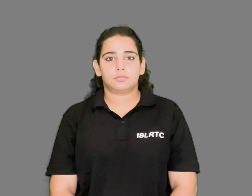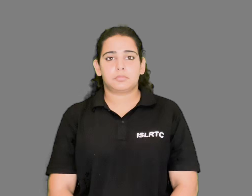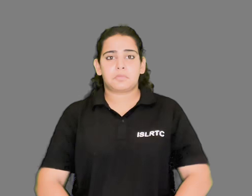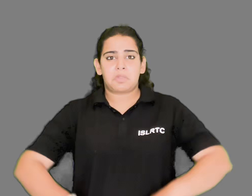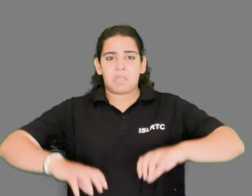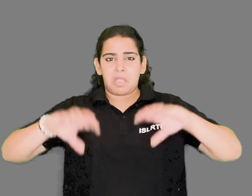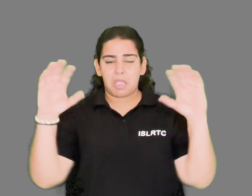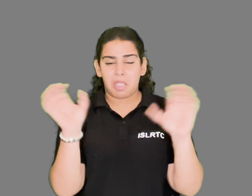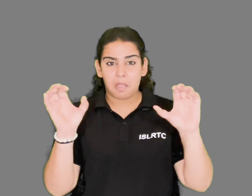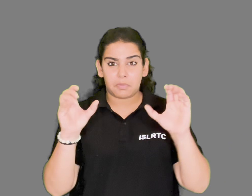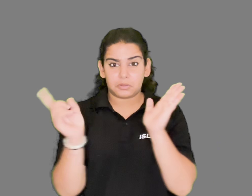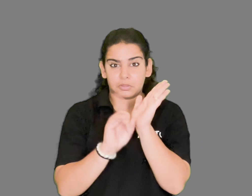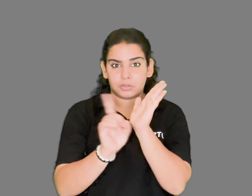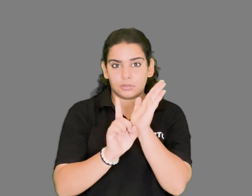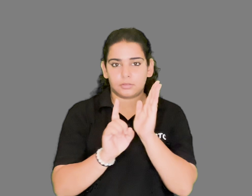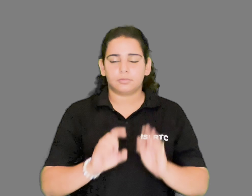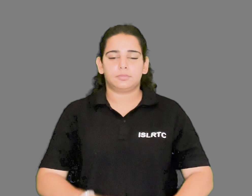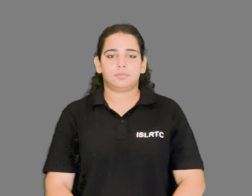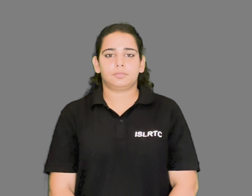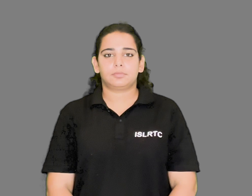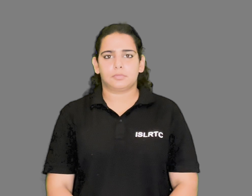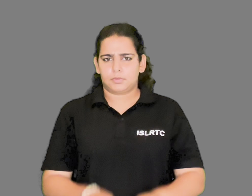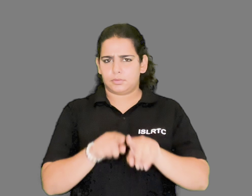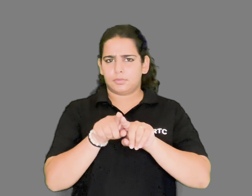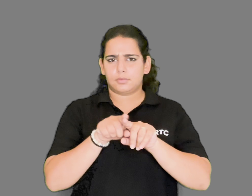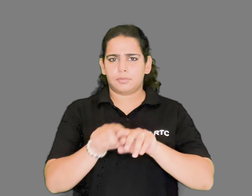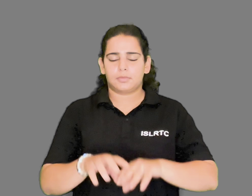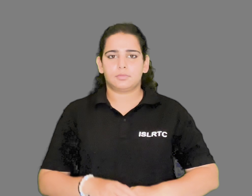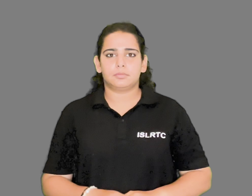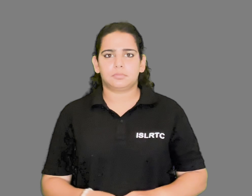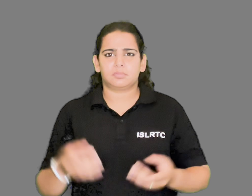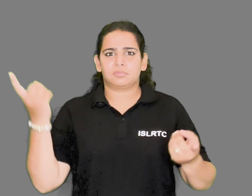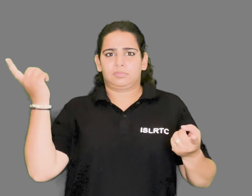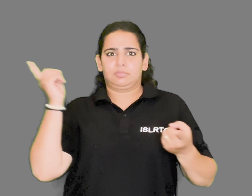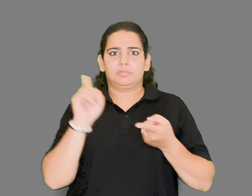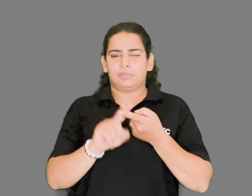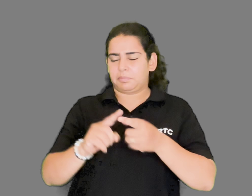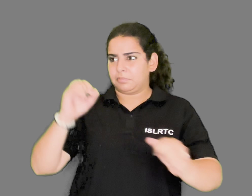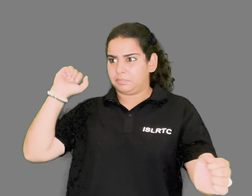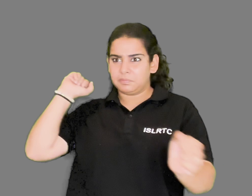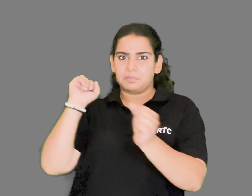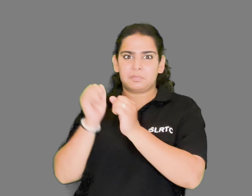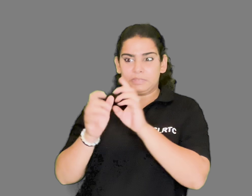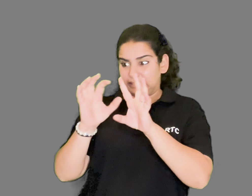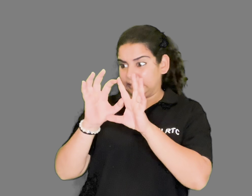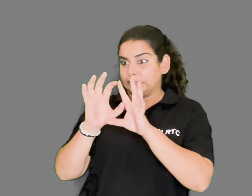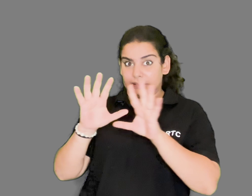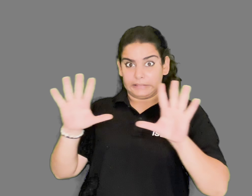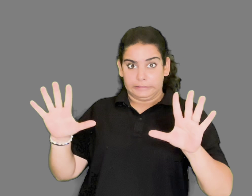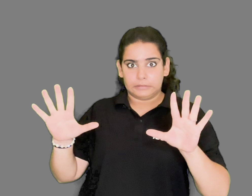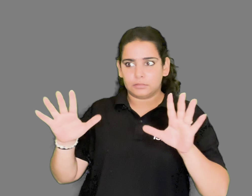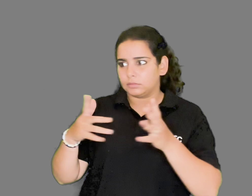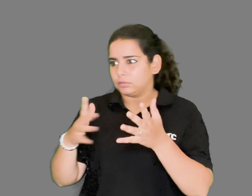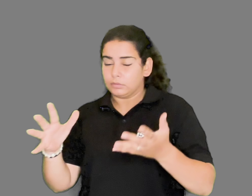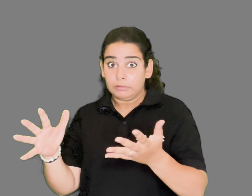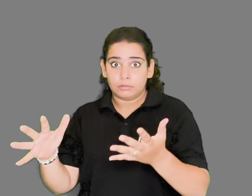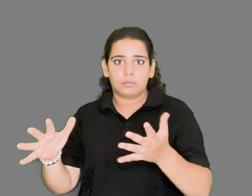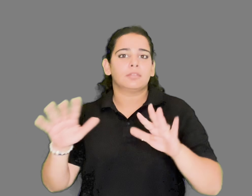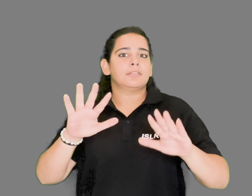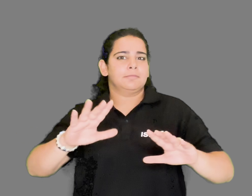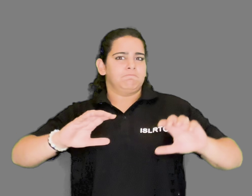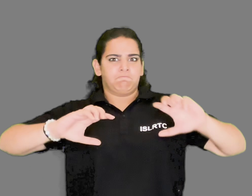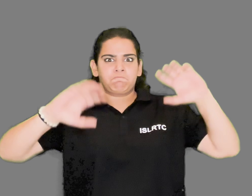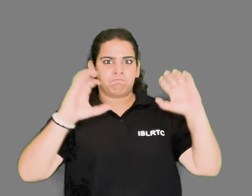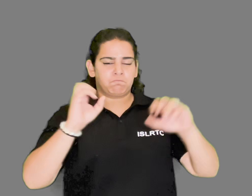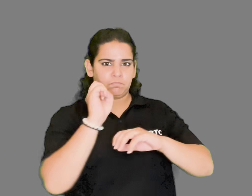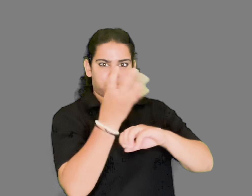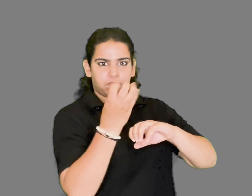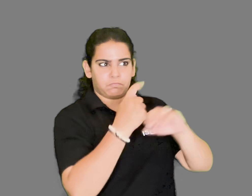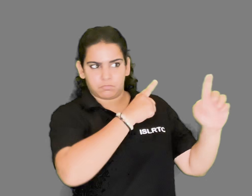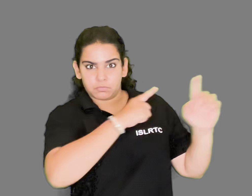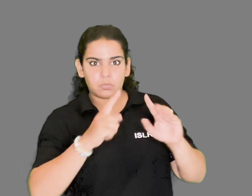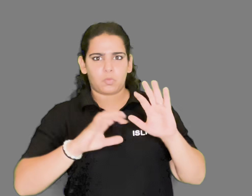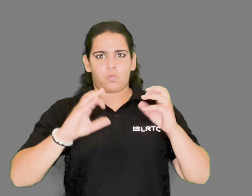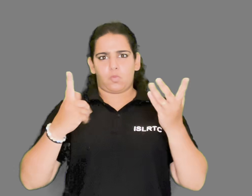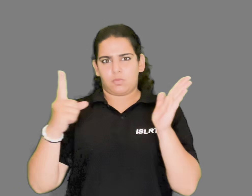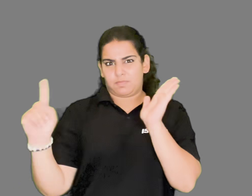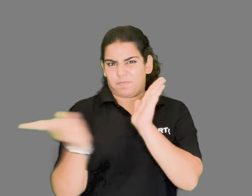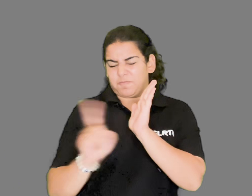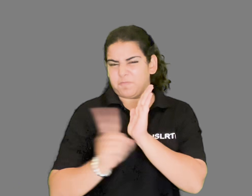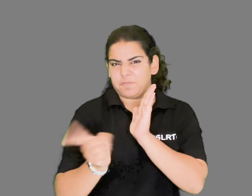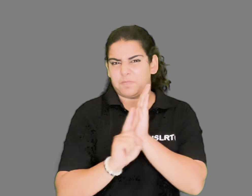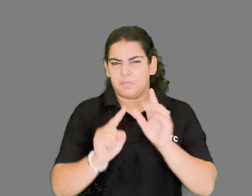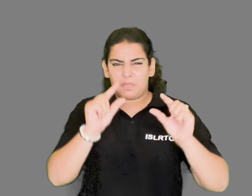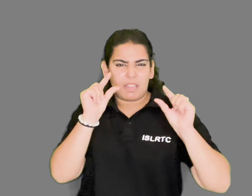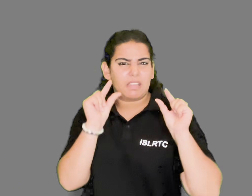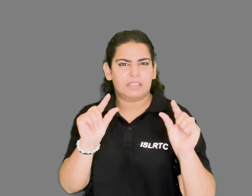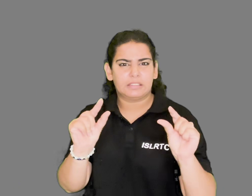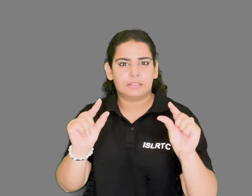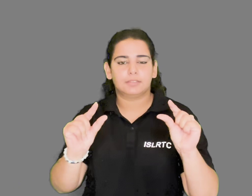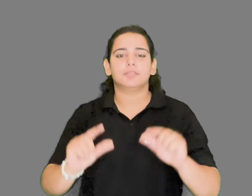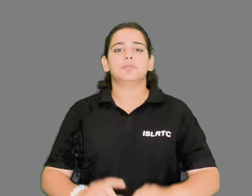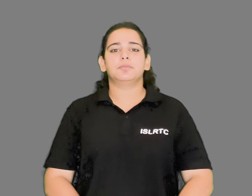Emergency Alert System A system that provides critical information about emergencies through various formats to ensure it reaches people with different needs